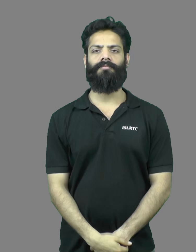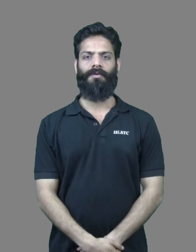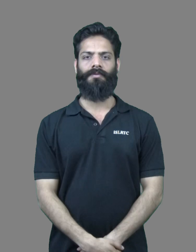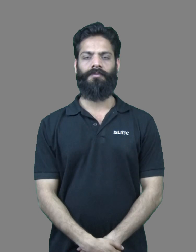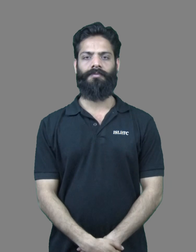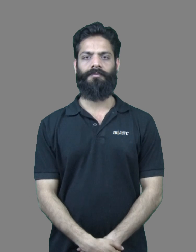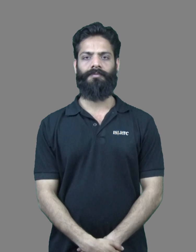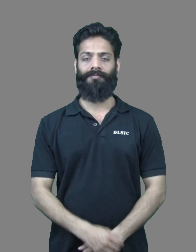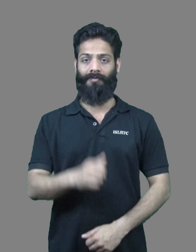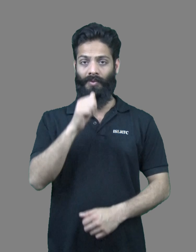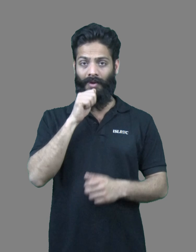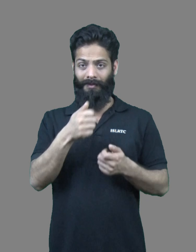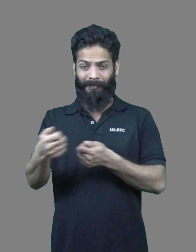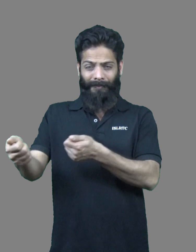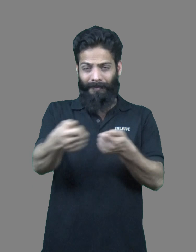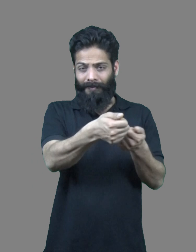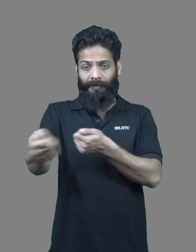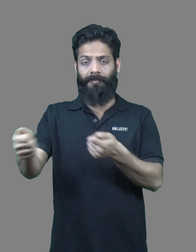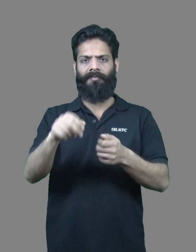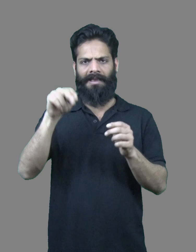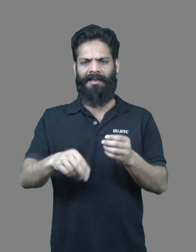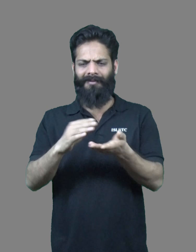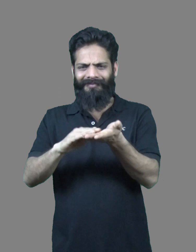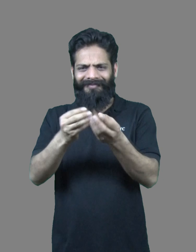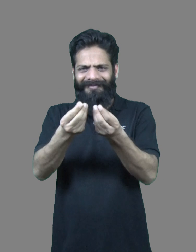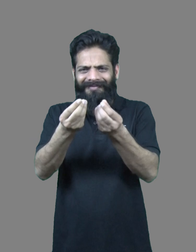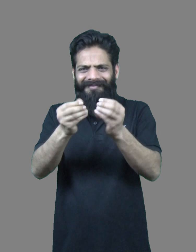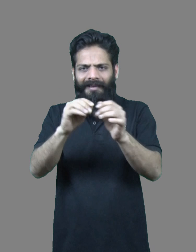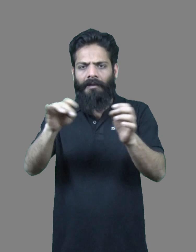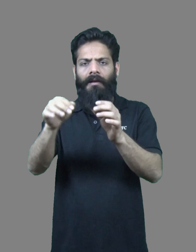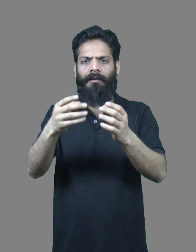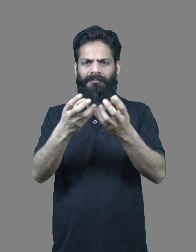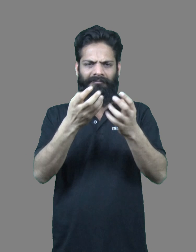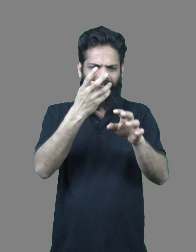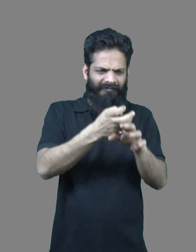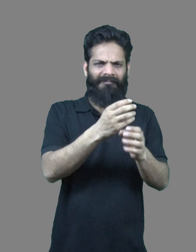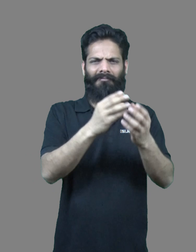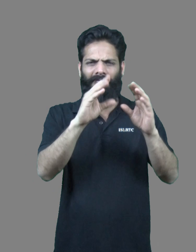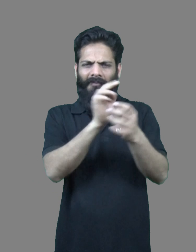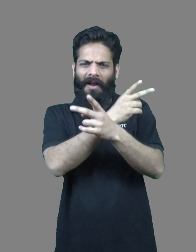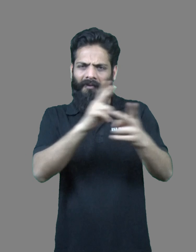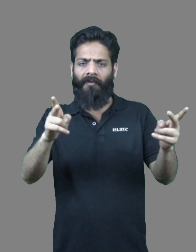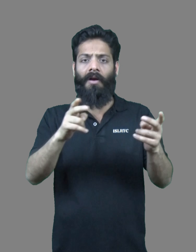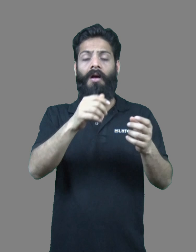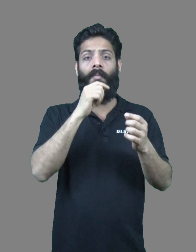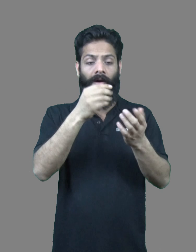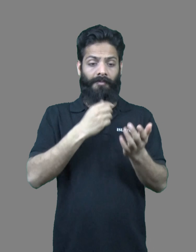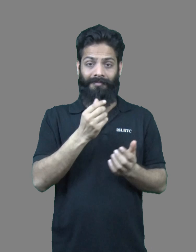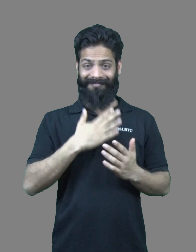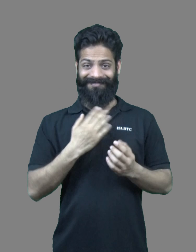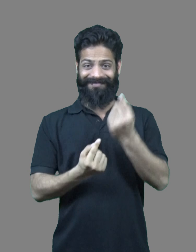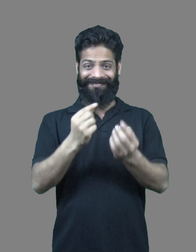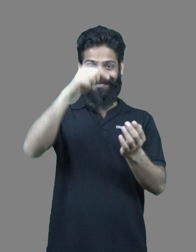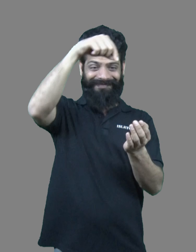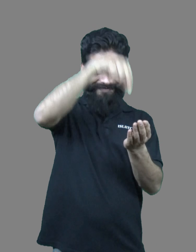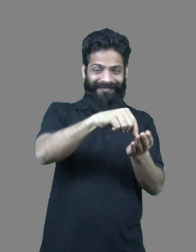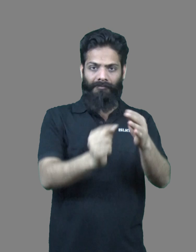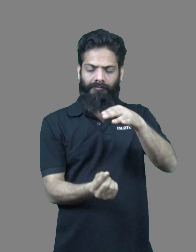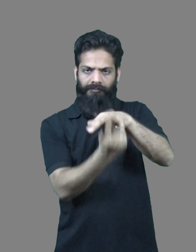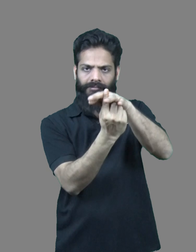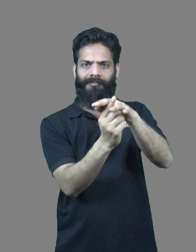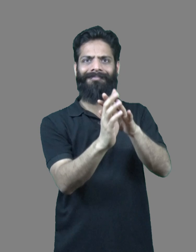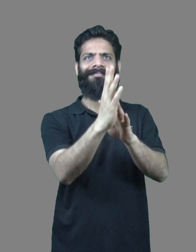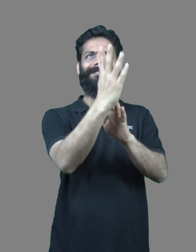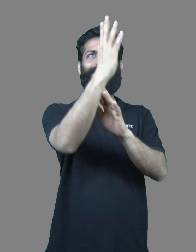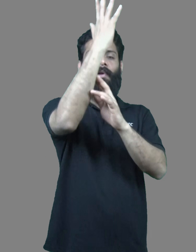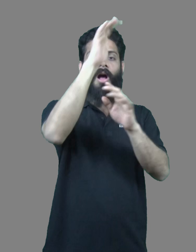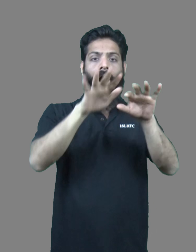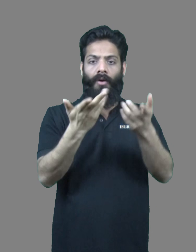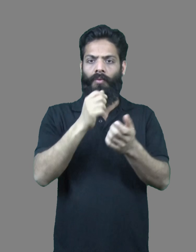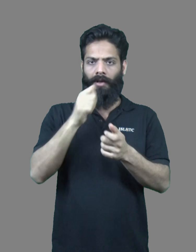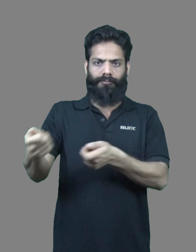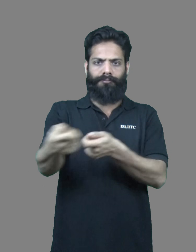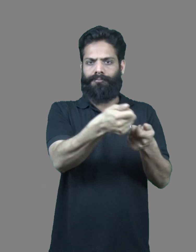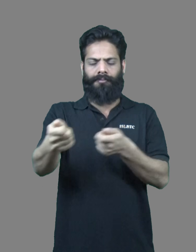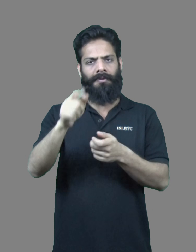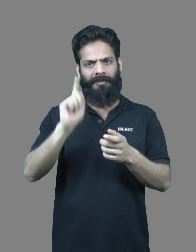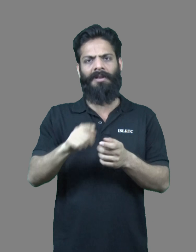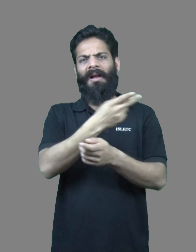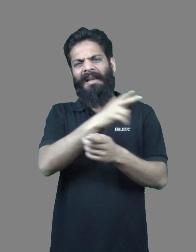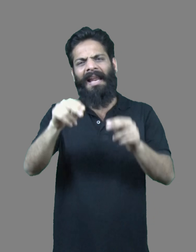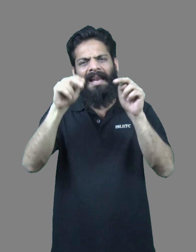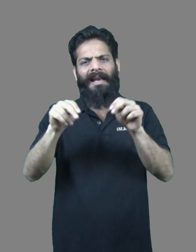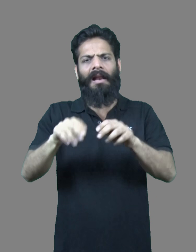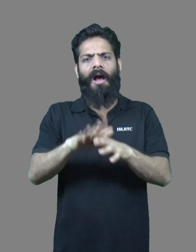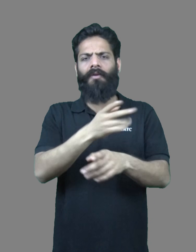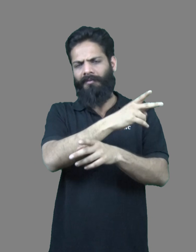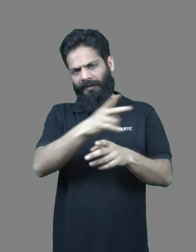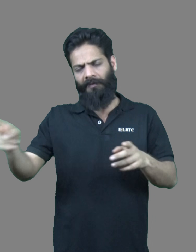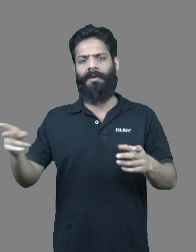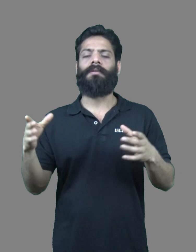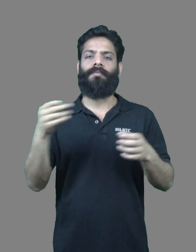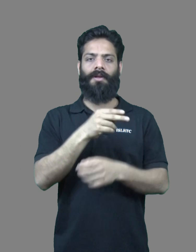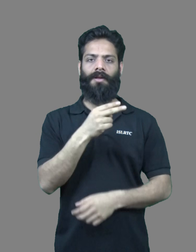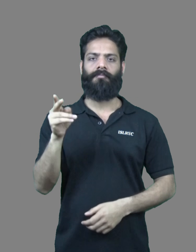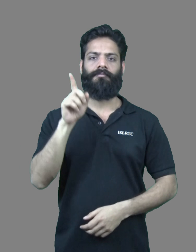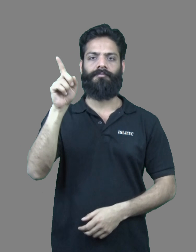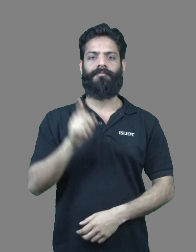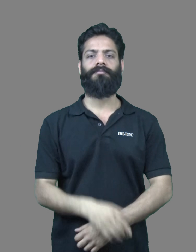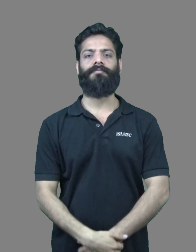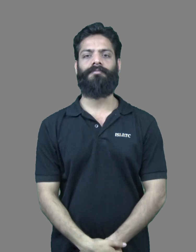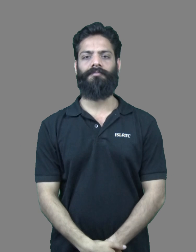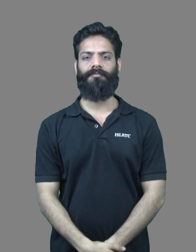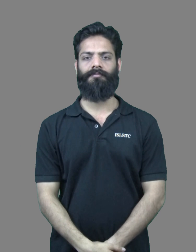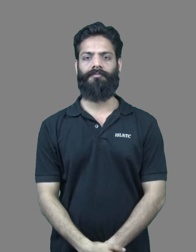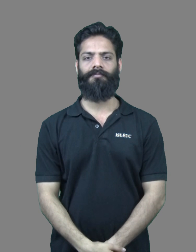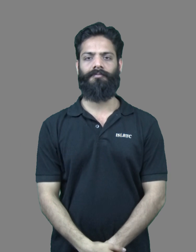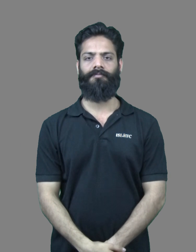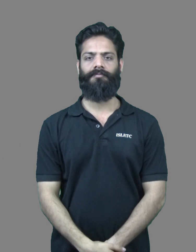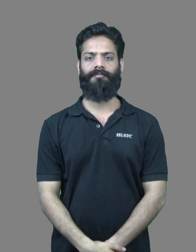Need of Irrigation